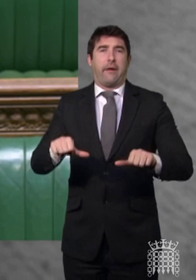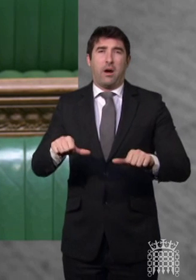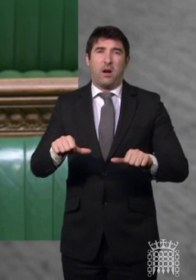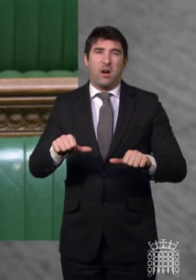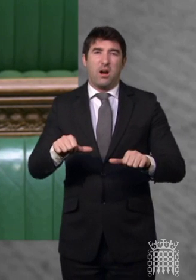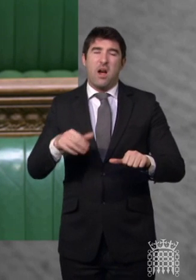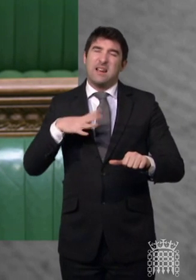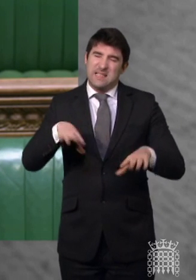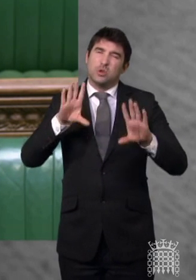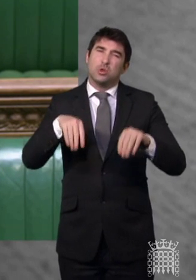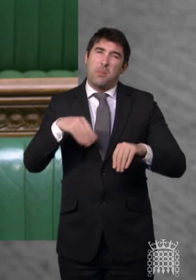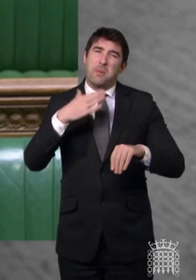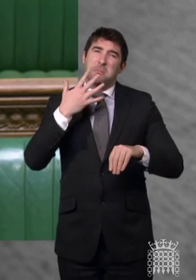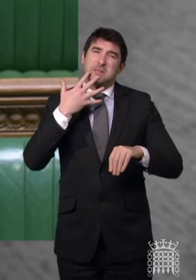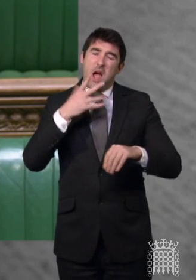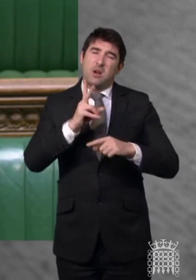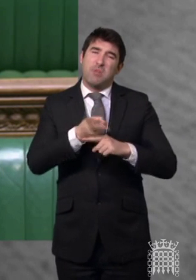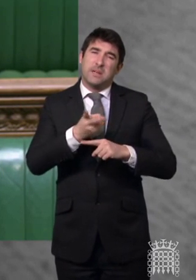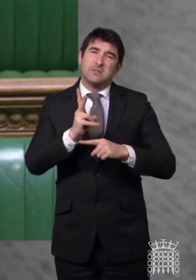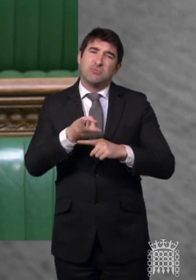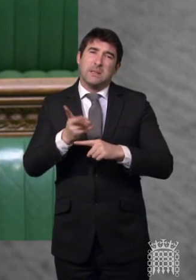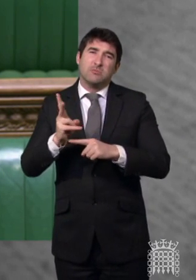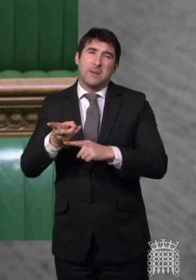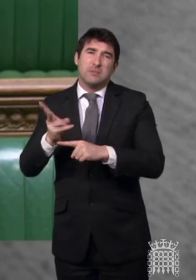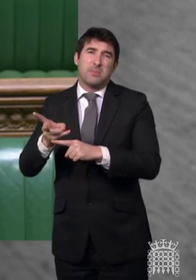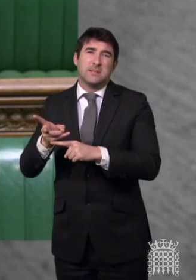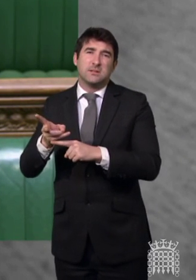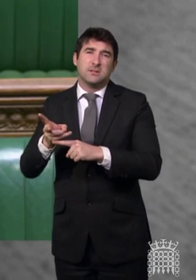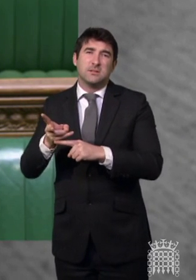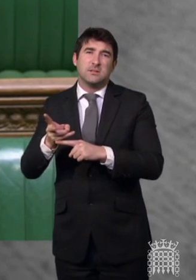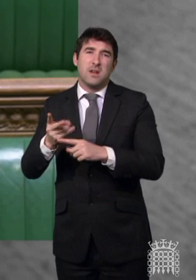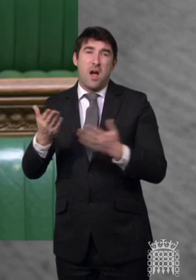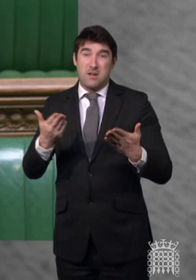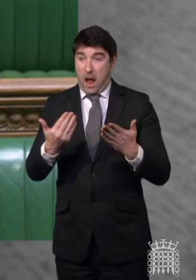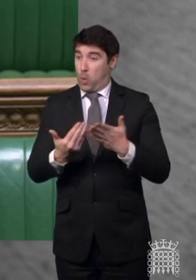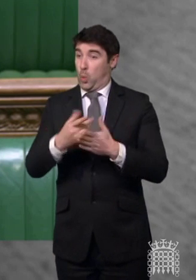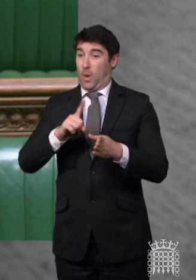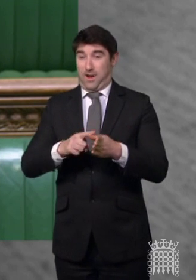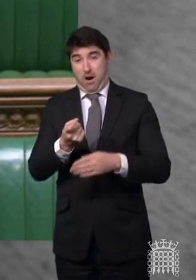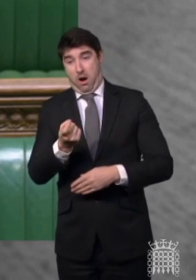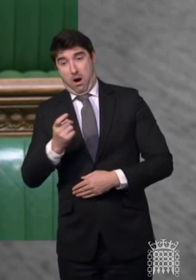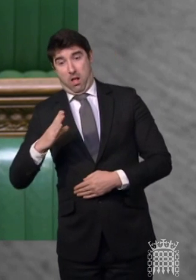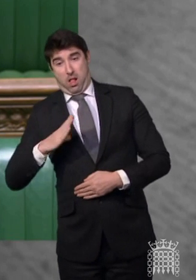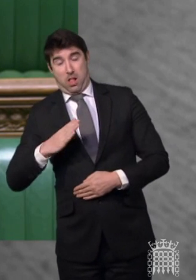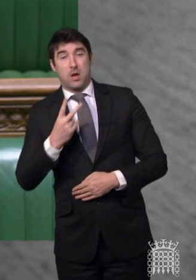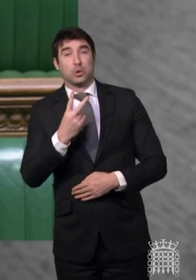We must start 2021 by right now doing everything it takes to save lives and support our NHS.